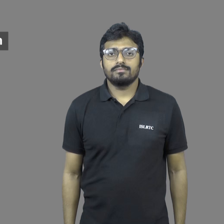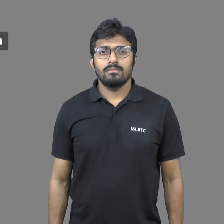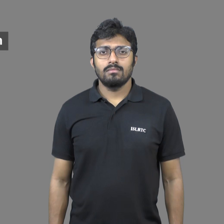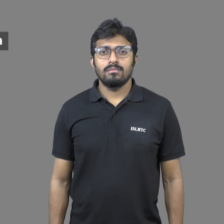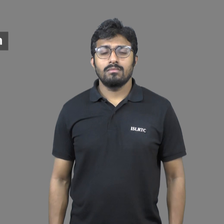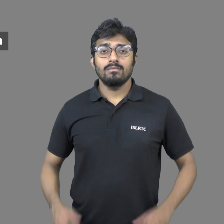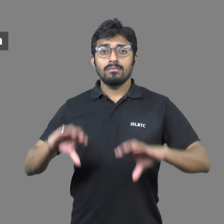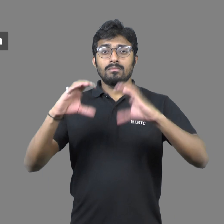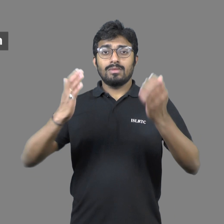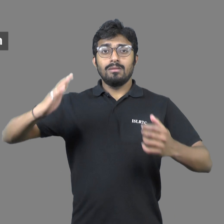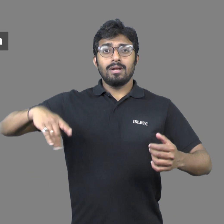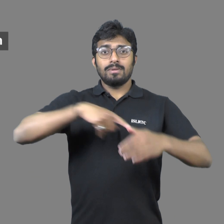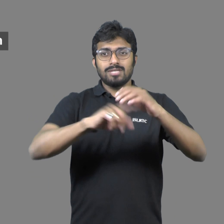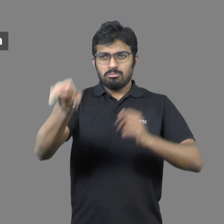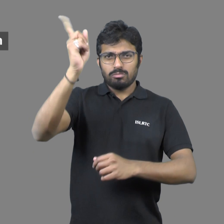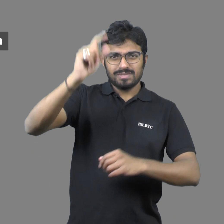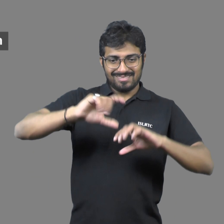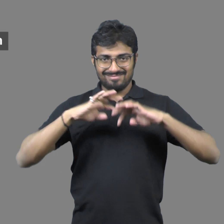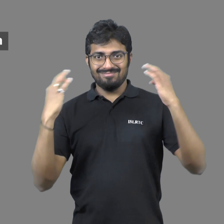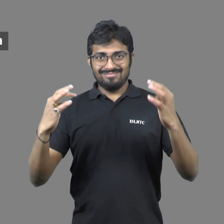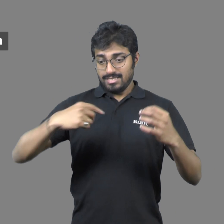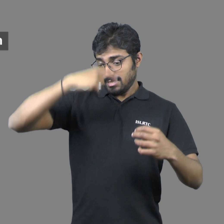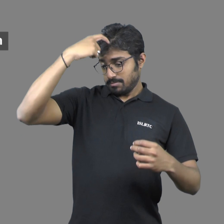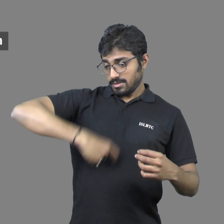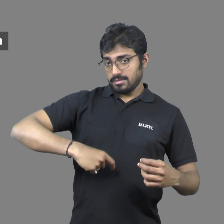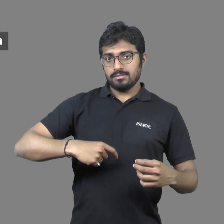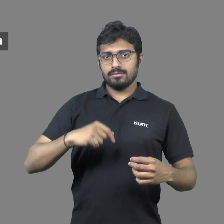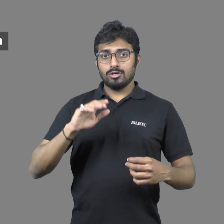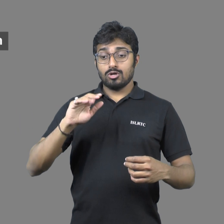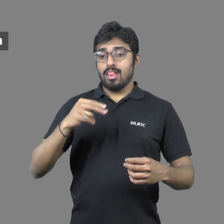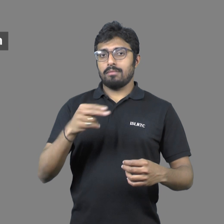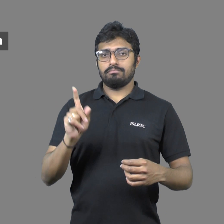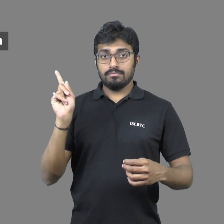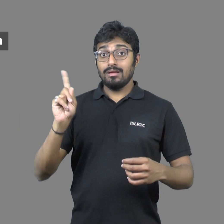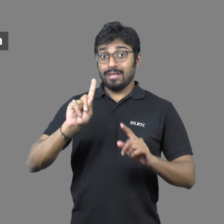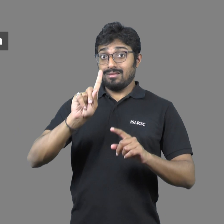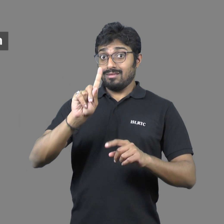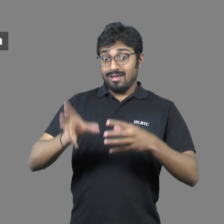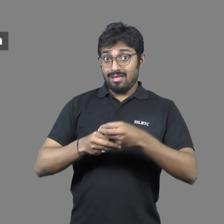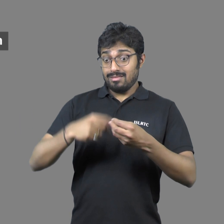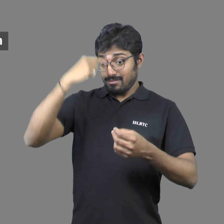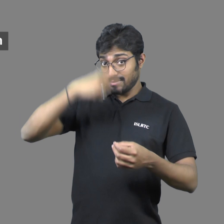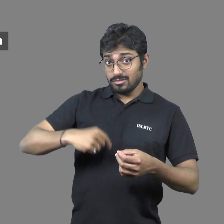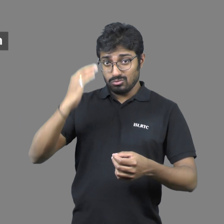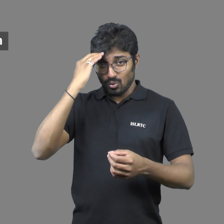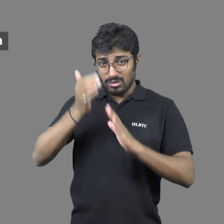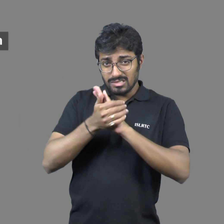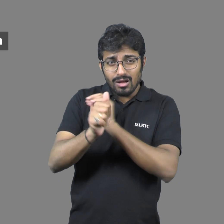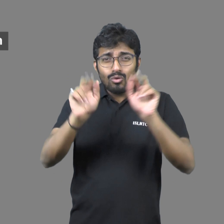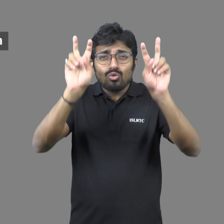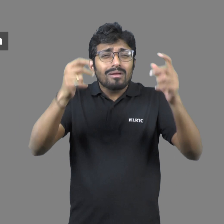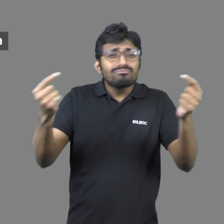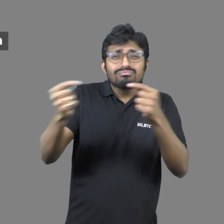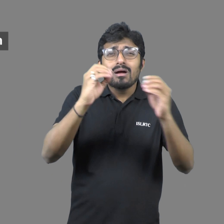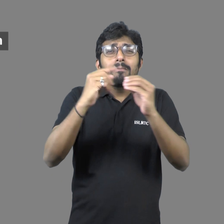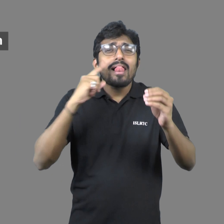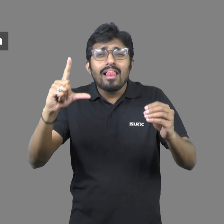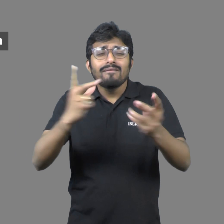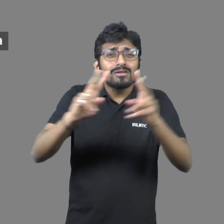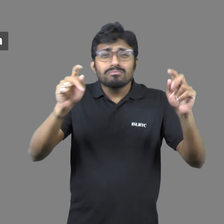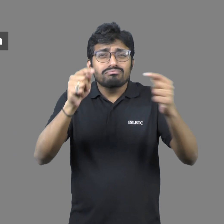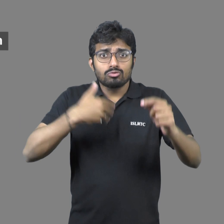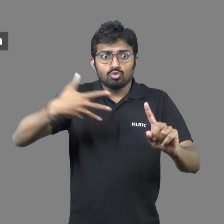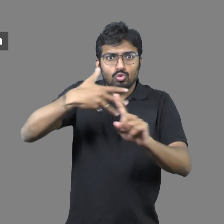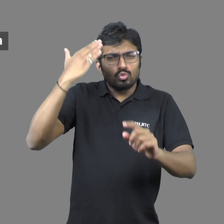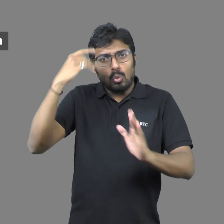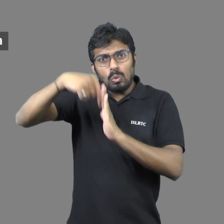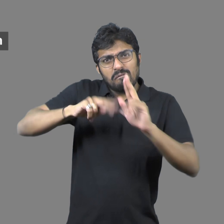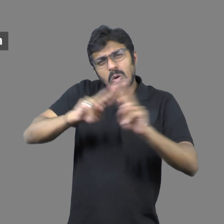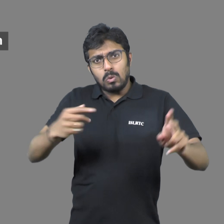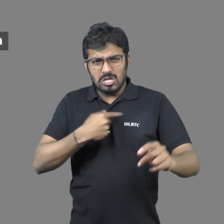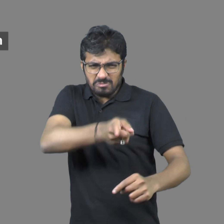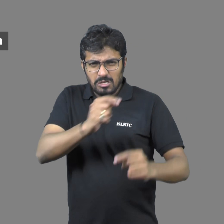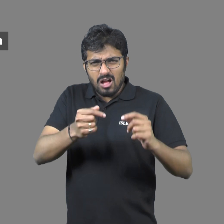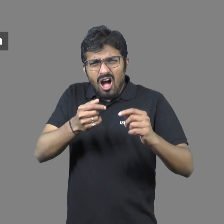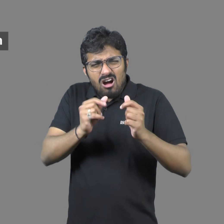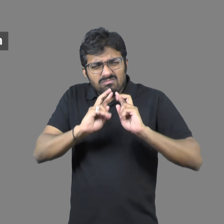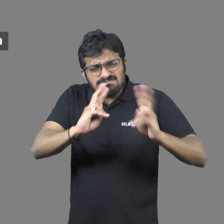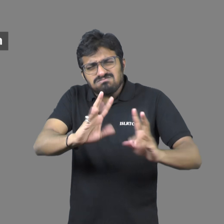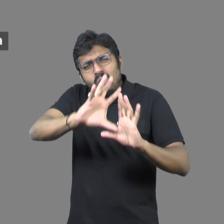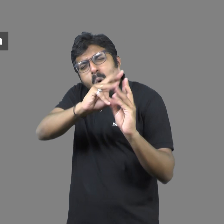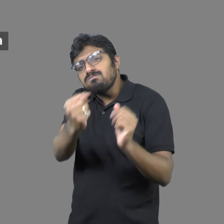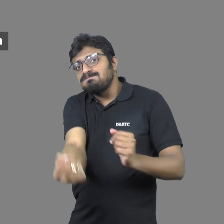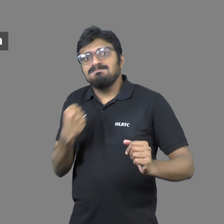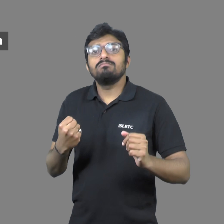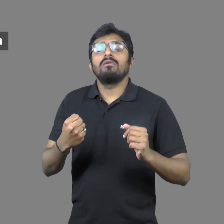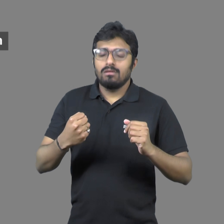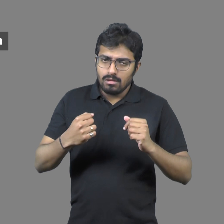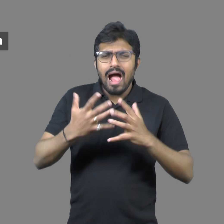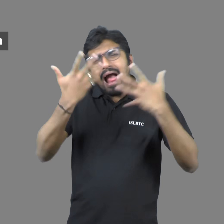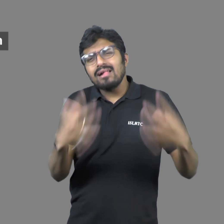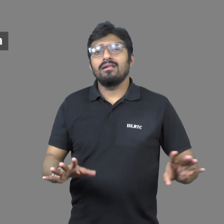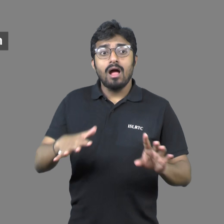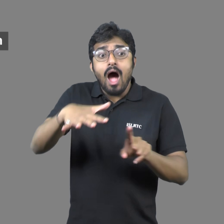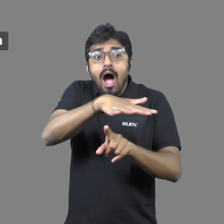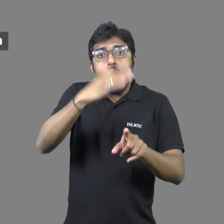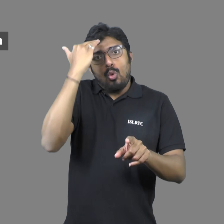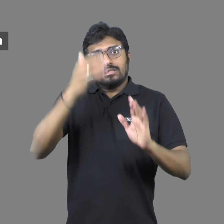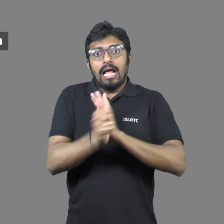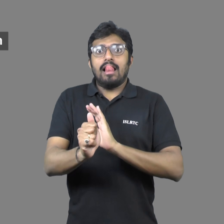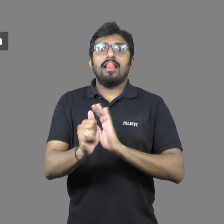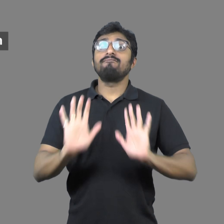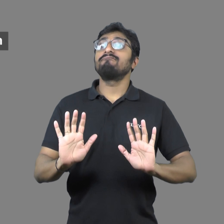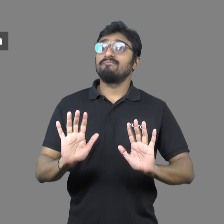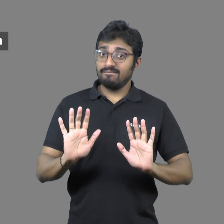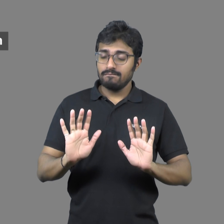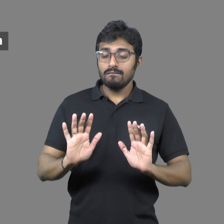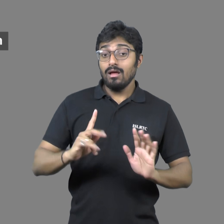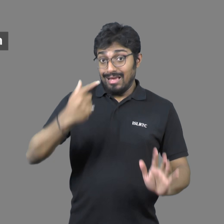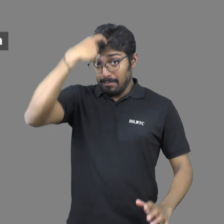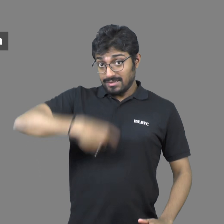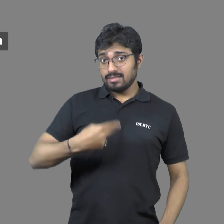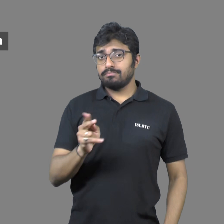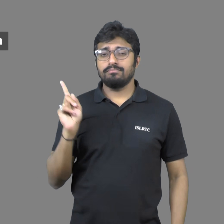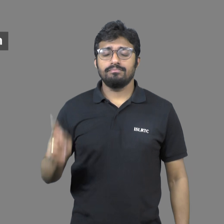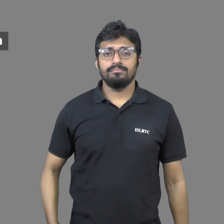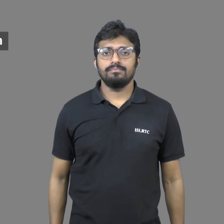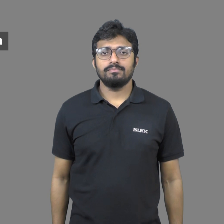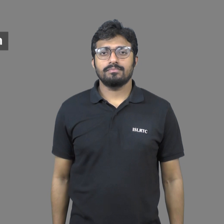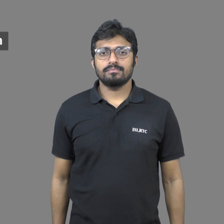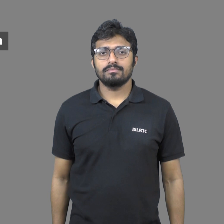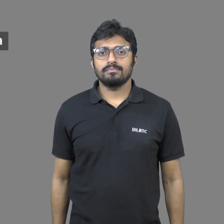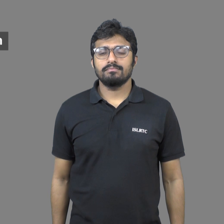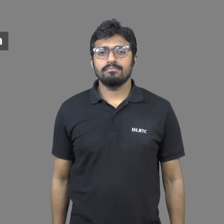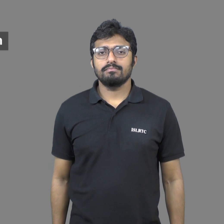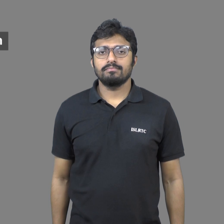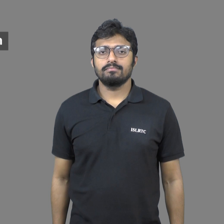Parliamentarian